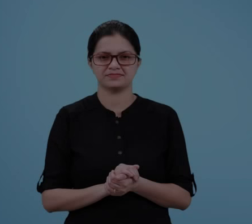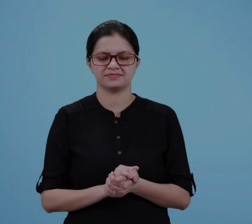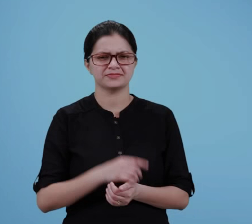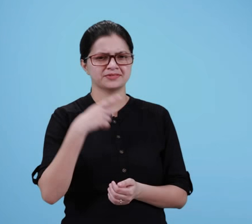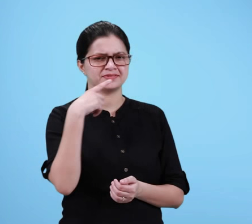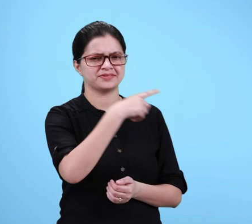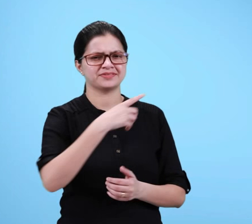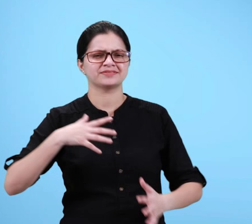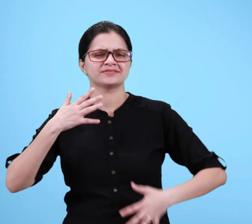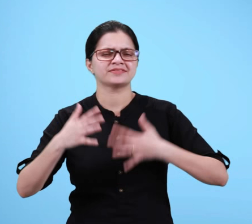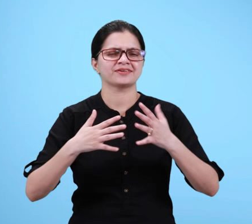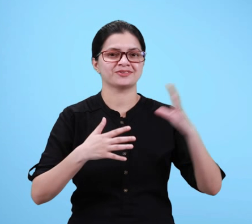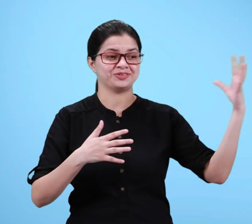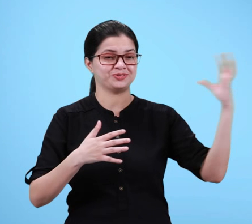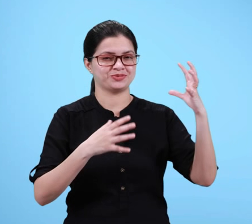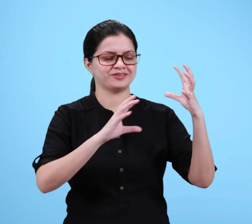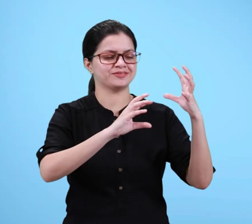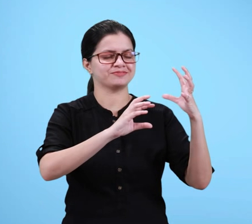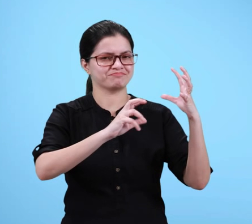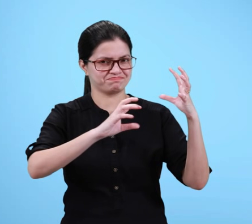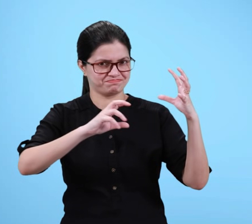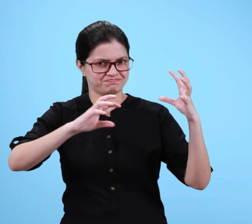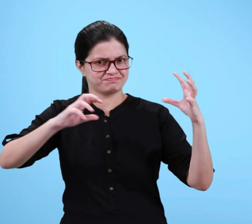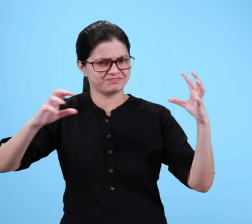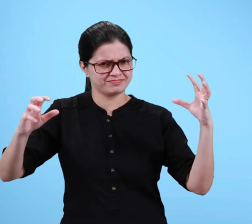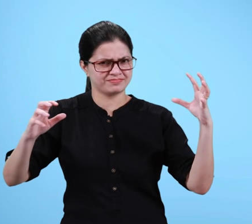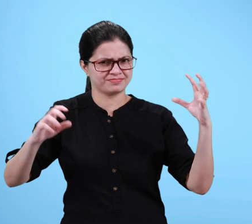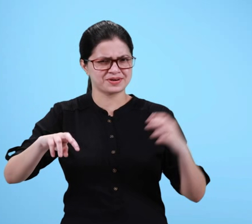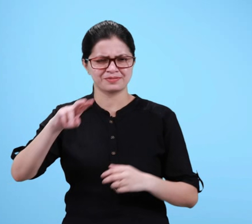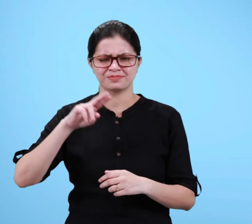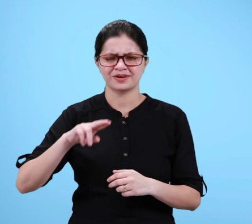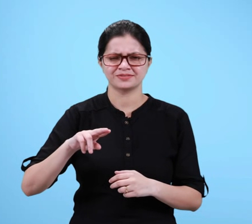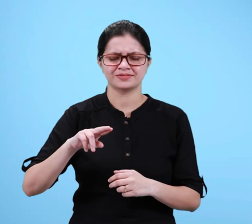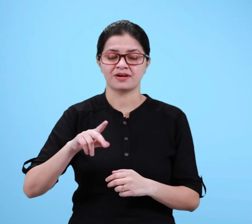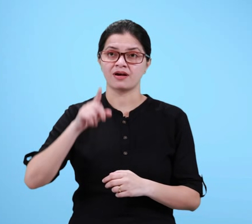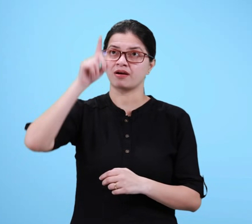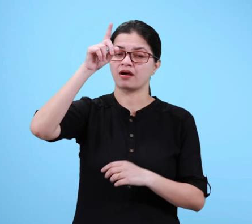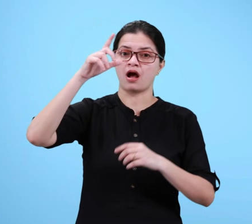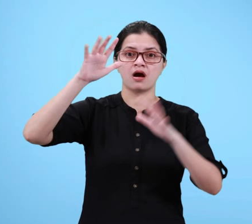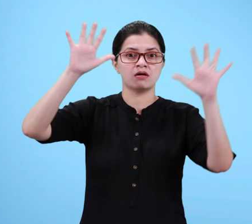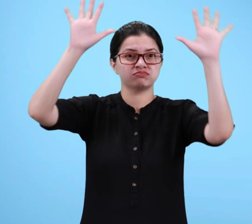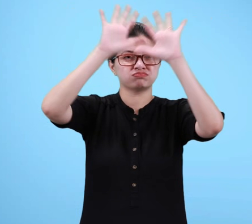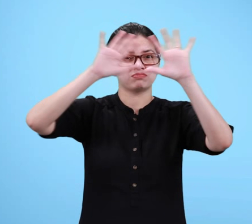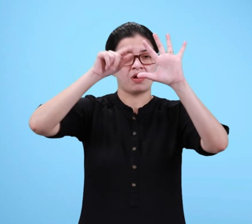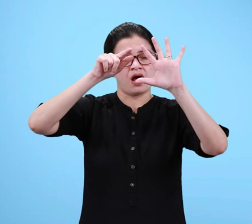This sign refers to planets. A planet is a celestial body